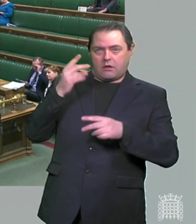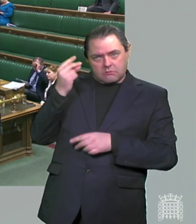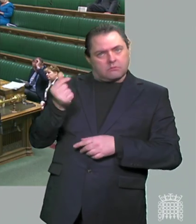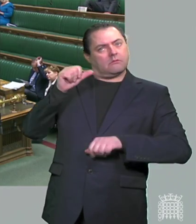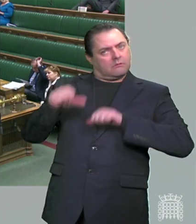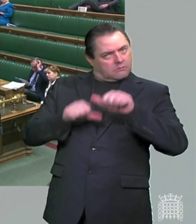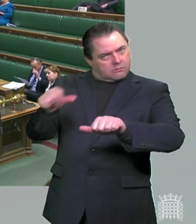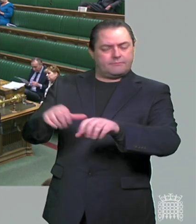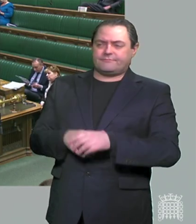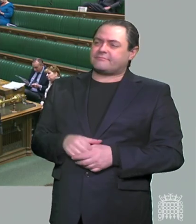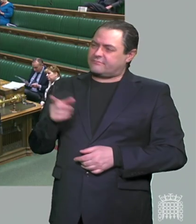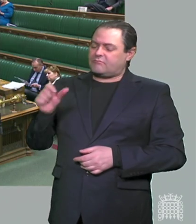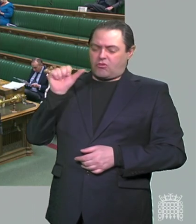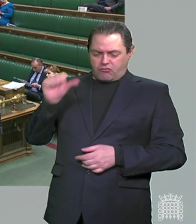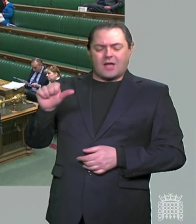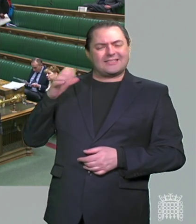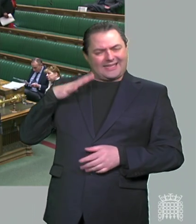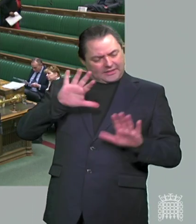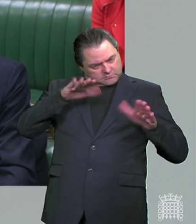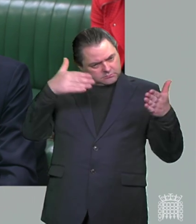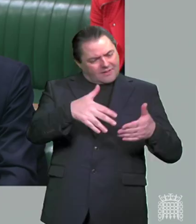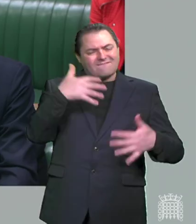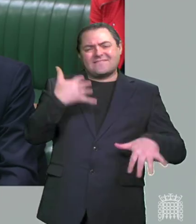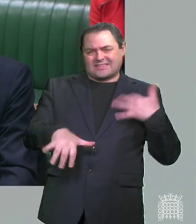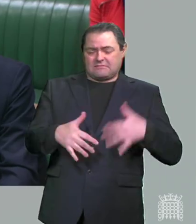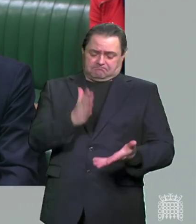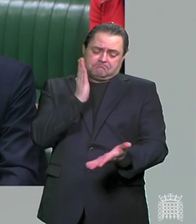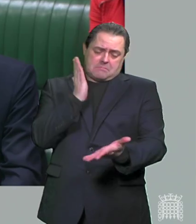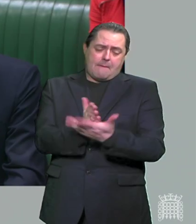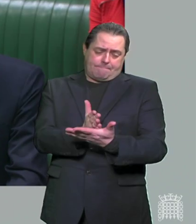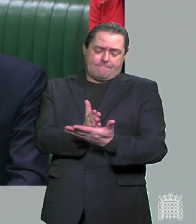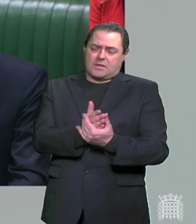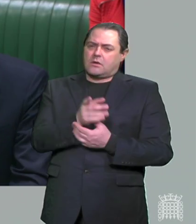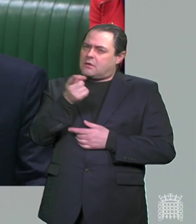The honourable Gentleman is right to say that we should be putting victims first, and indeed we are doing so.